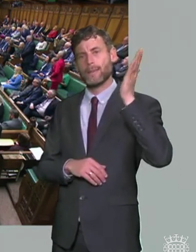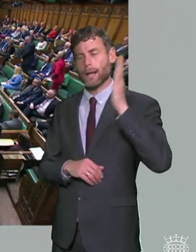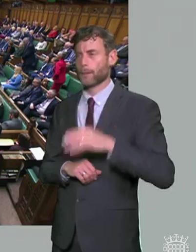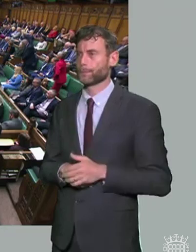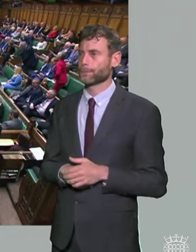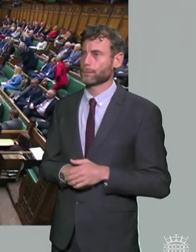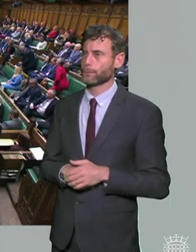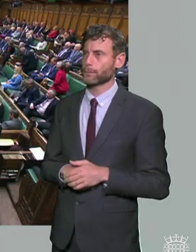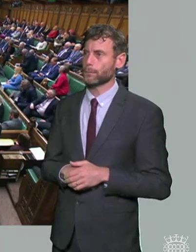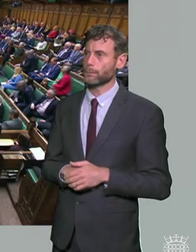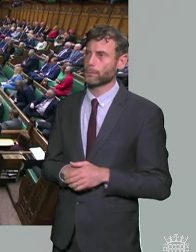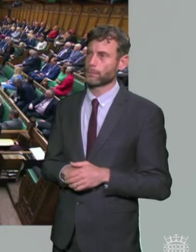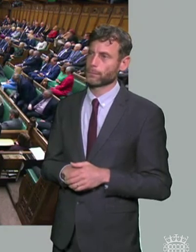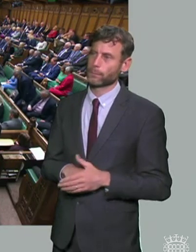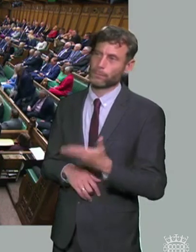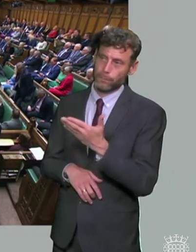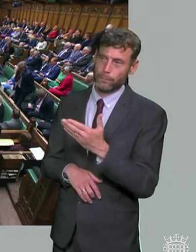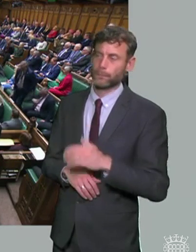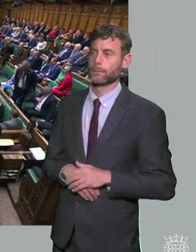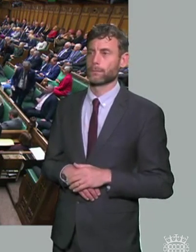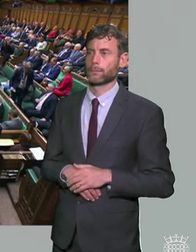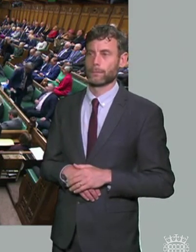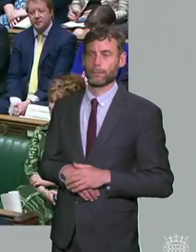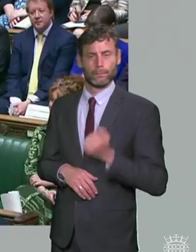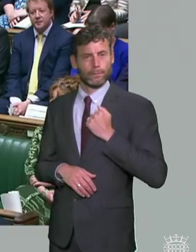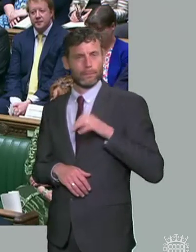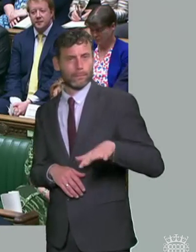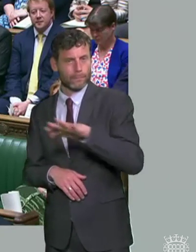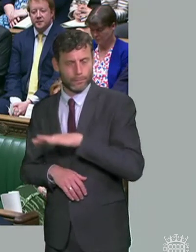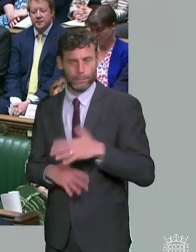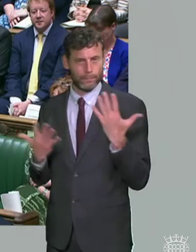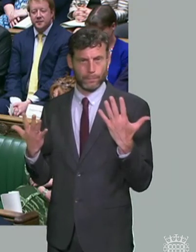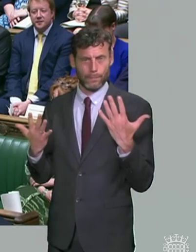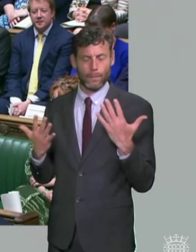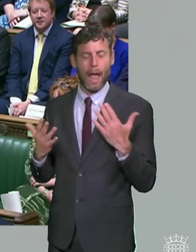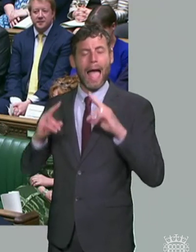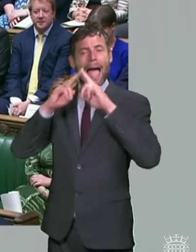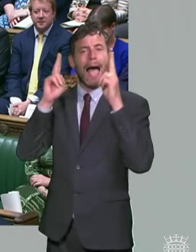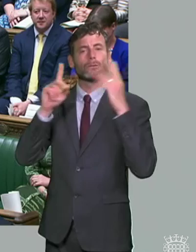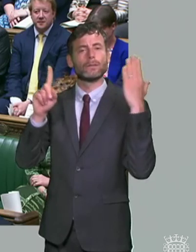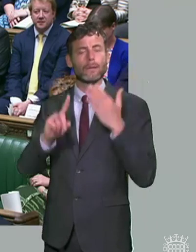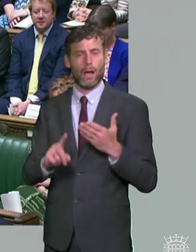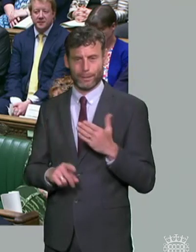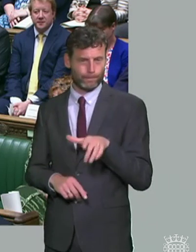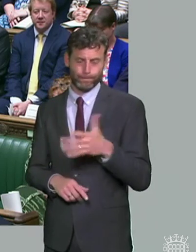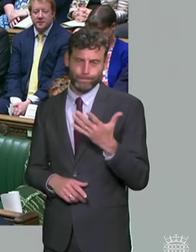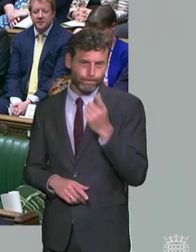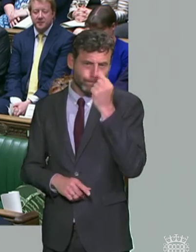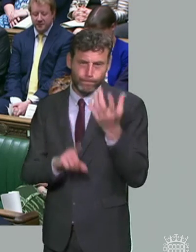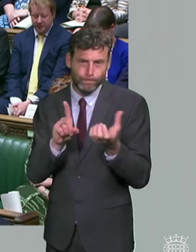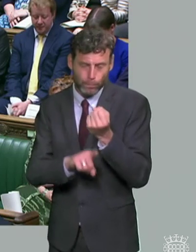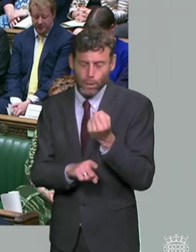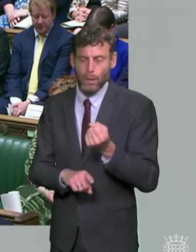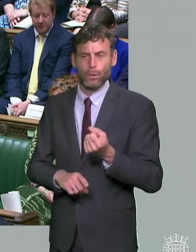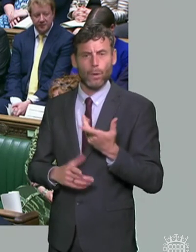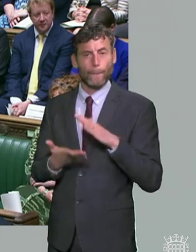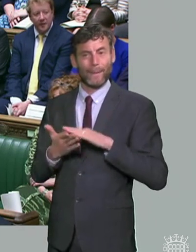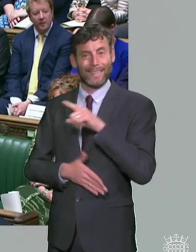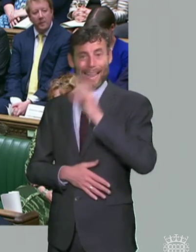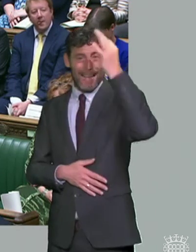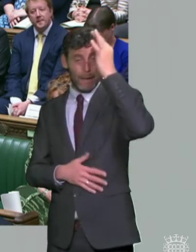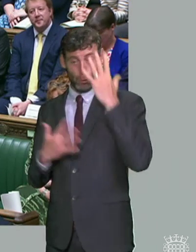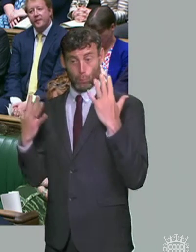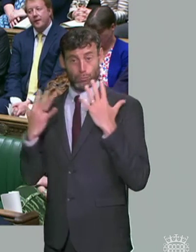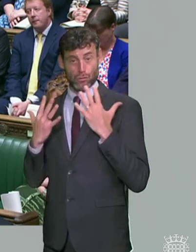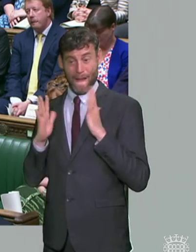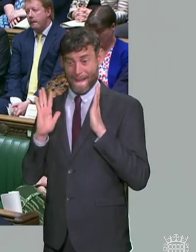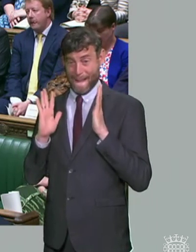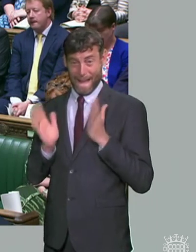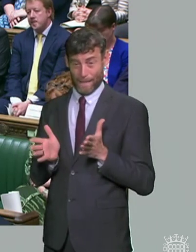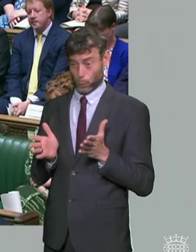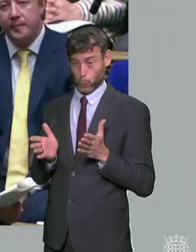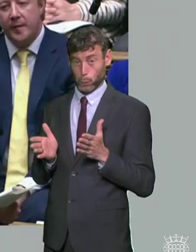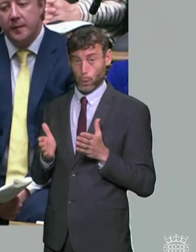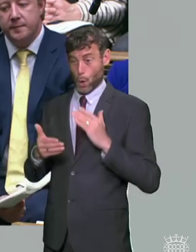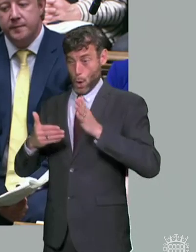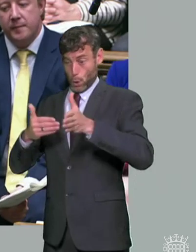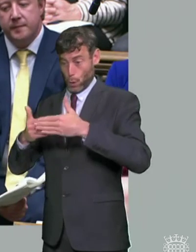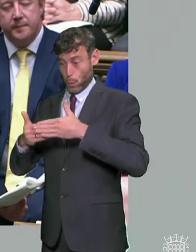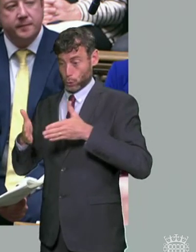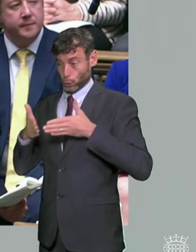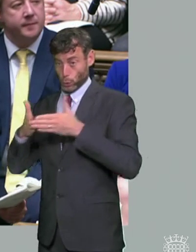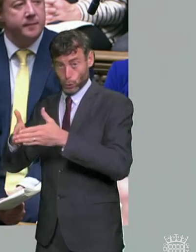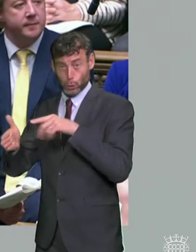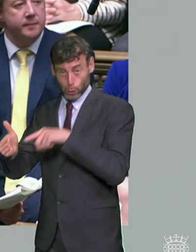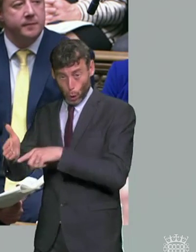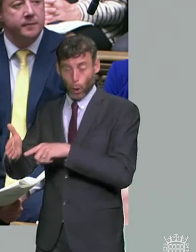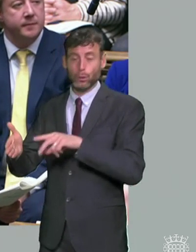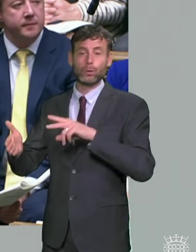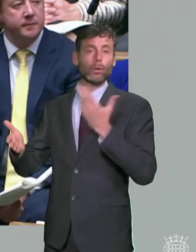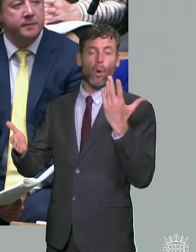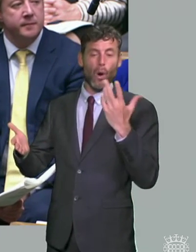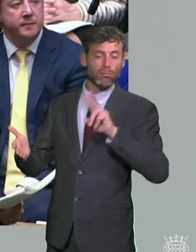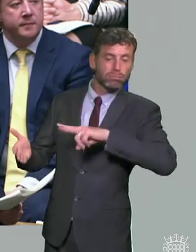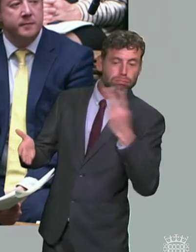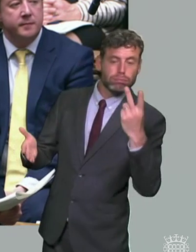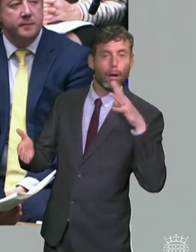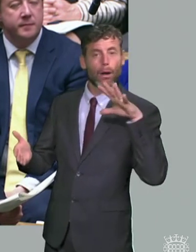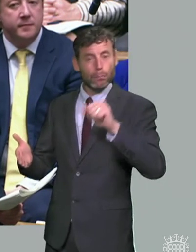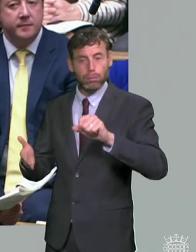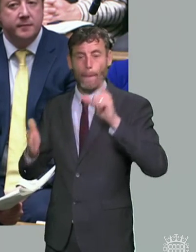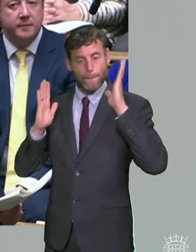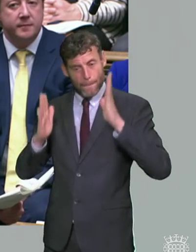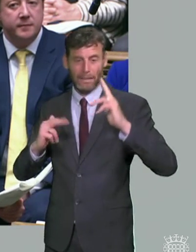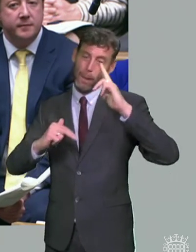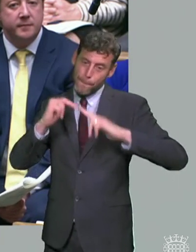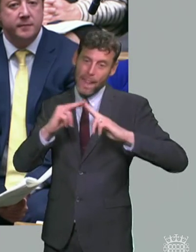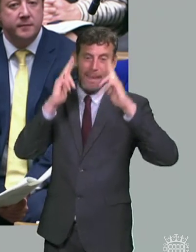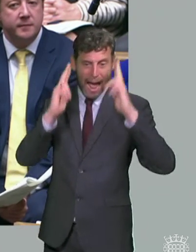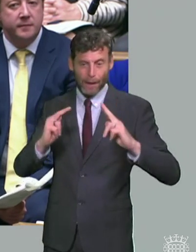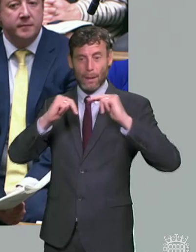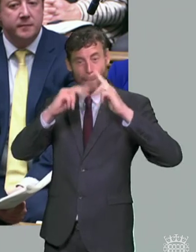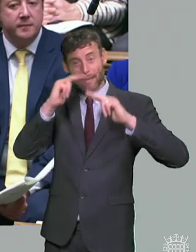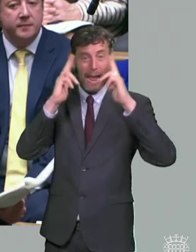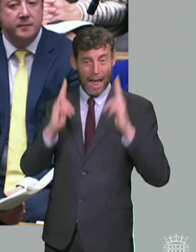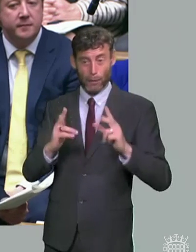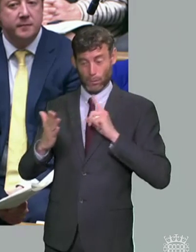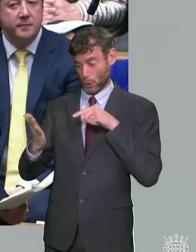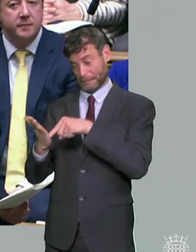As my right honourable Friend knows, my constituency is facing unrealistic housing targets, which is putting pressure on the council to try to develop a local plan that would close a successful working docks and mean the loss of beloved open spaces such as Deangate Ridge, all in the name of meeting an arbitrary target.